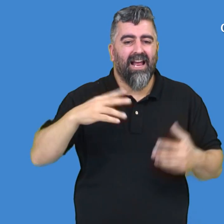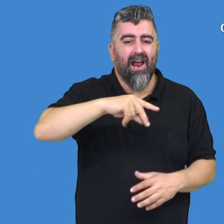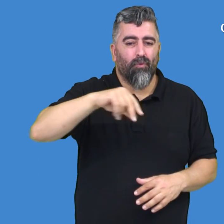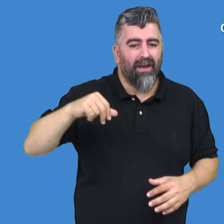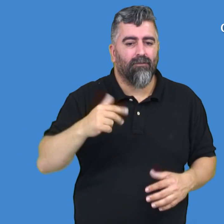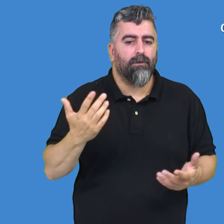azúcar